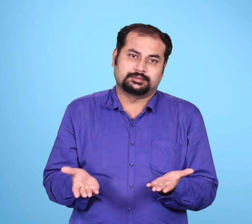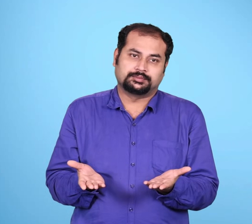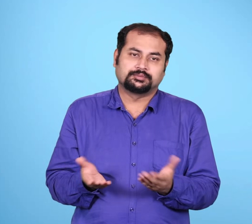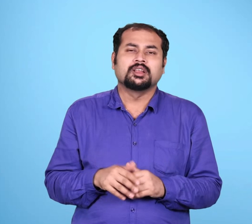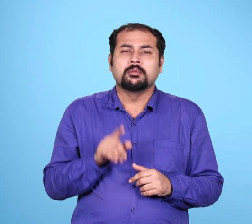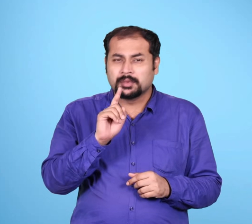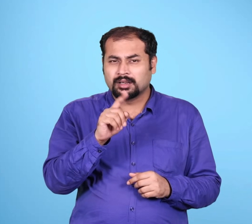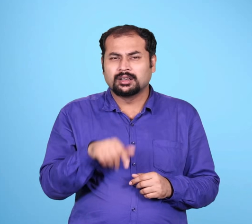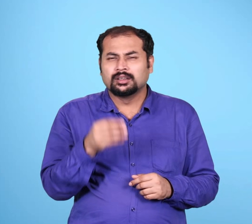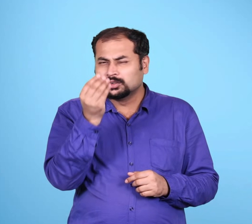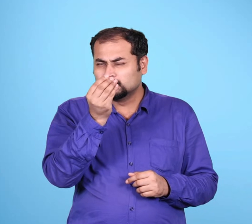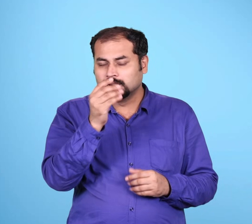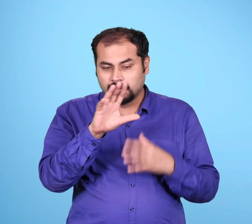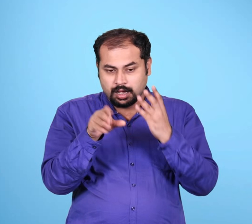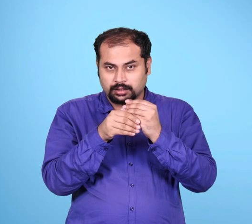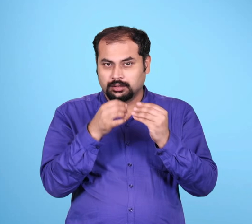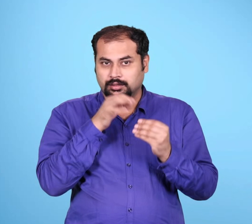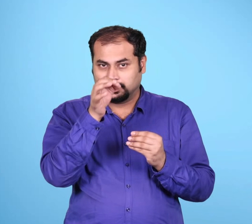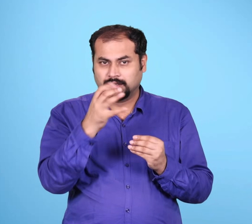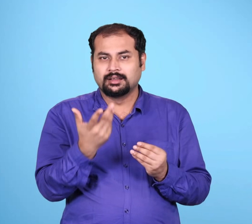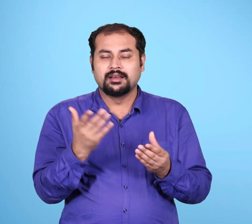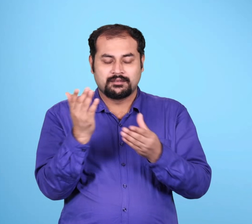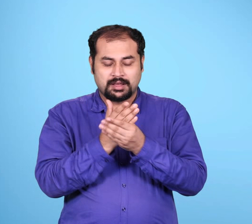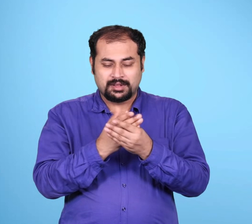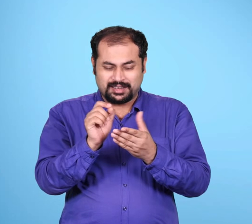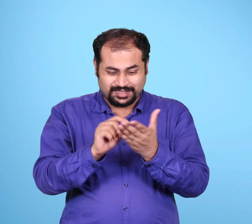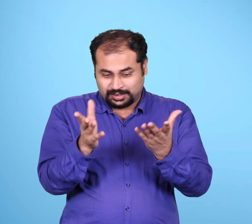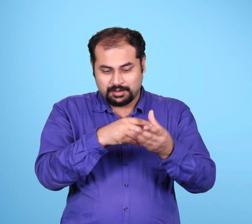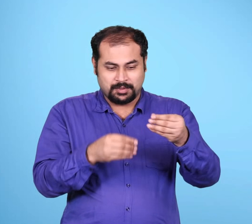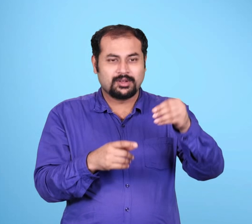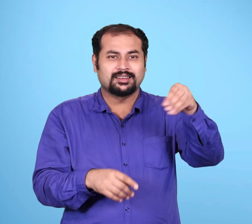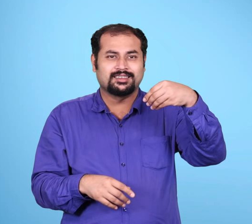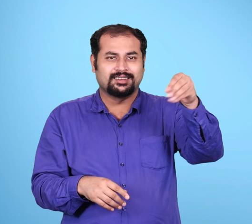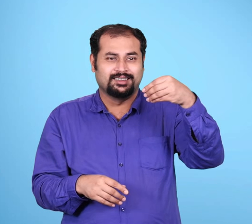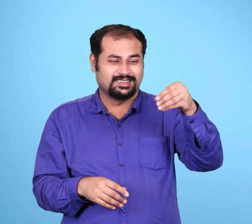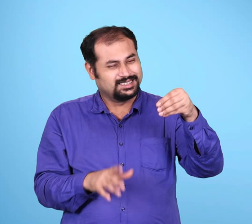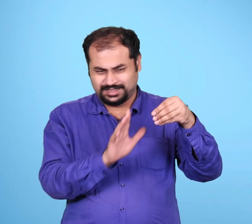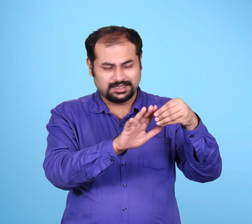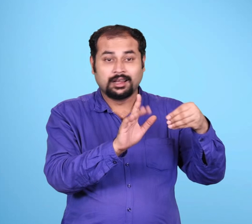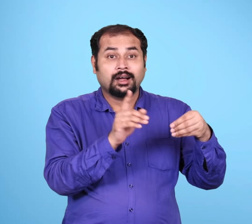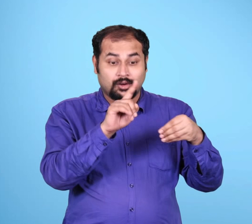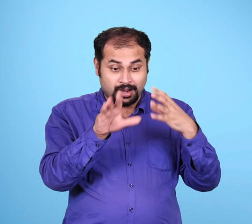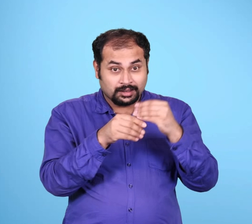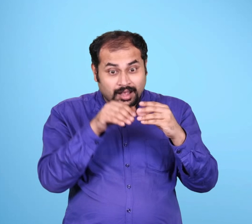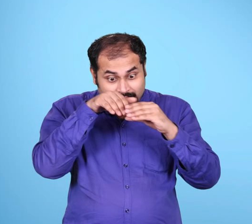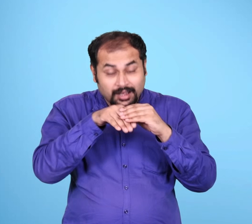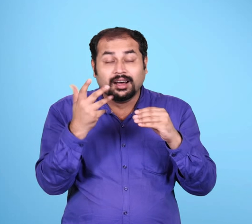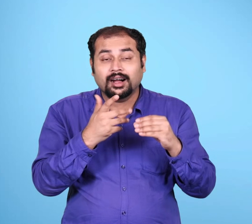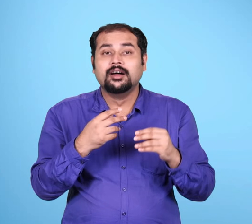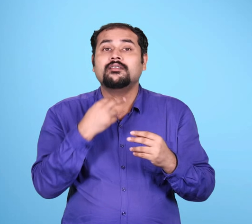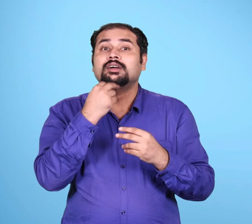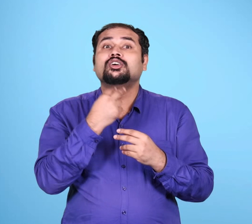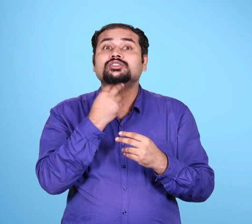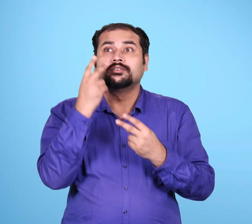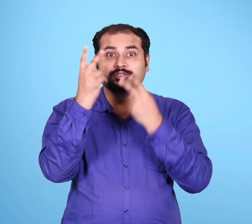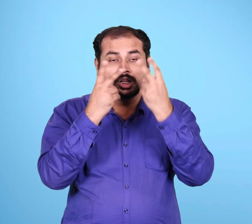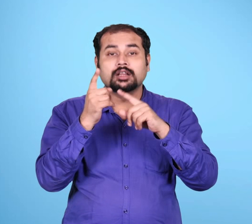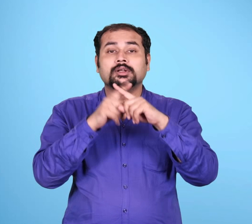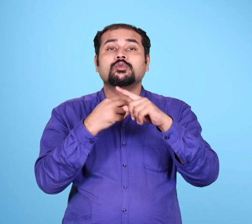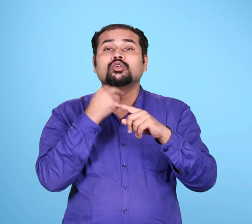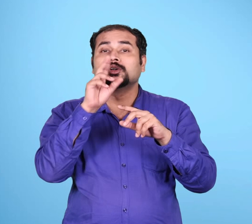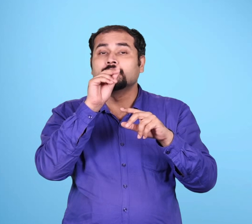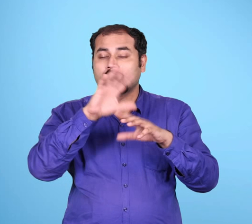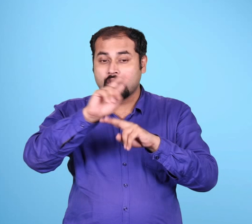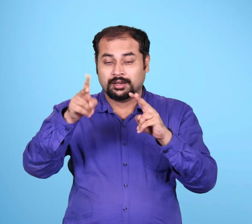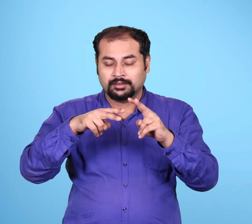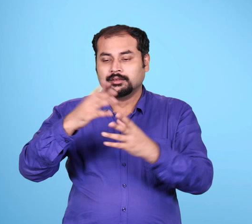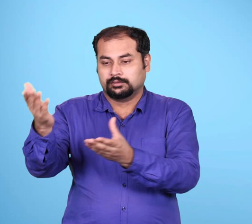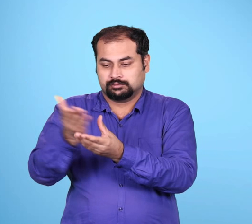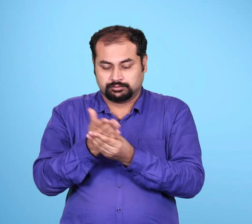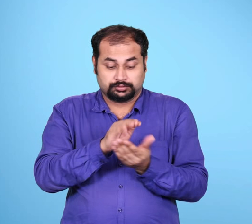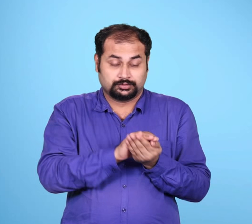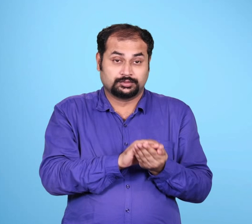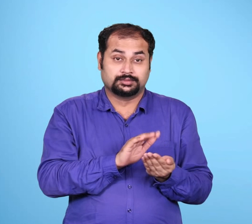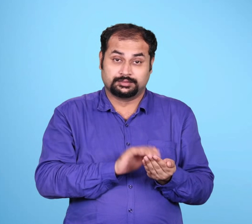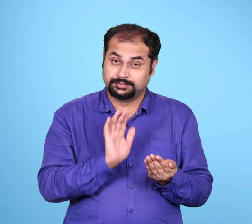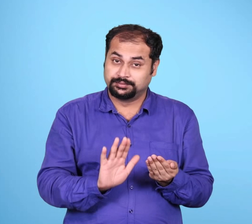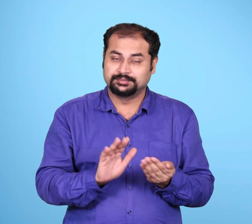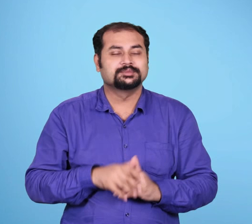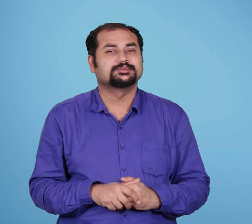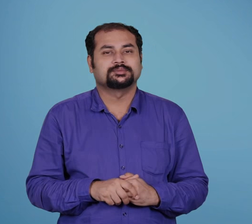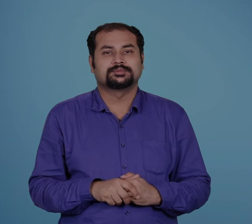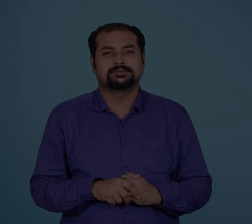Now, there are also archives of audio-visual resources.